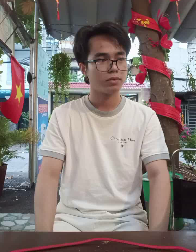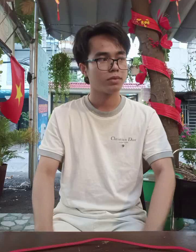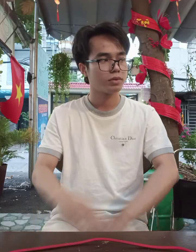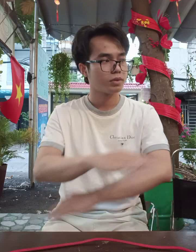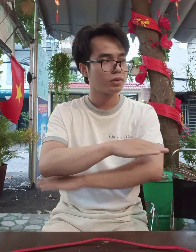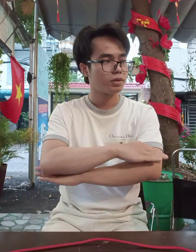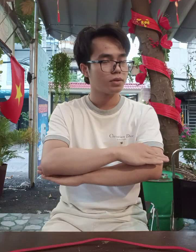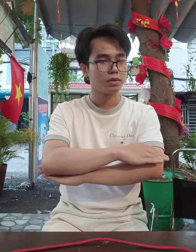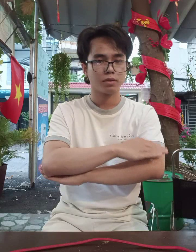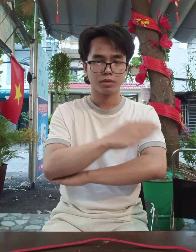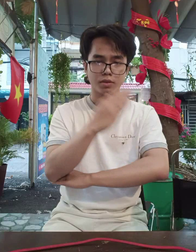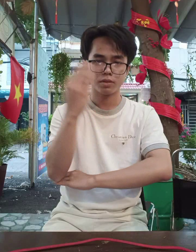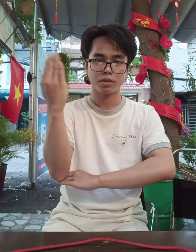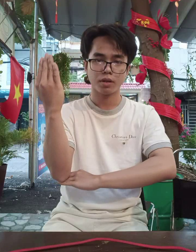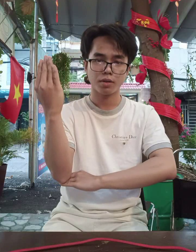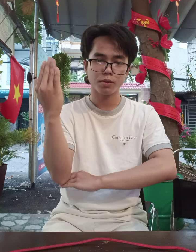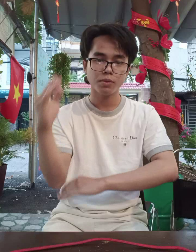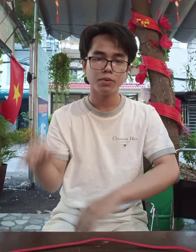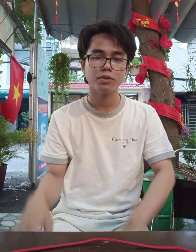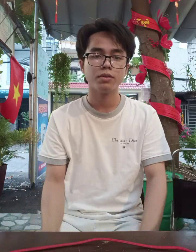buoi sang